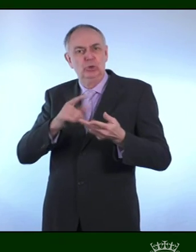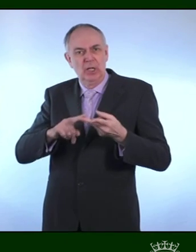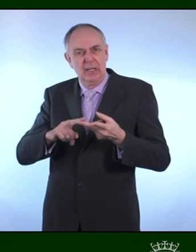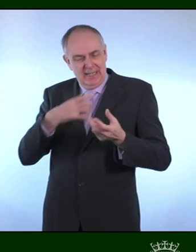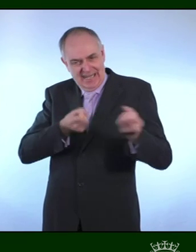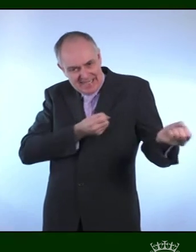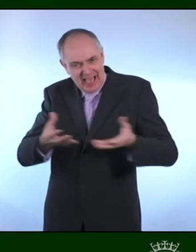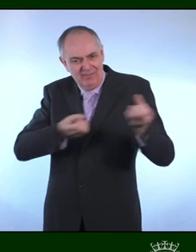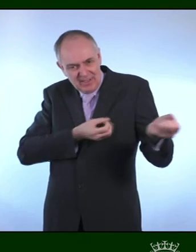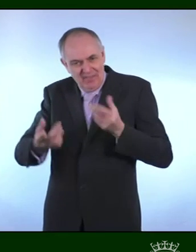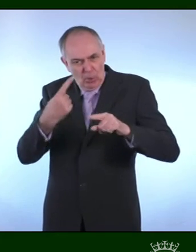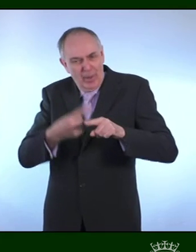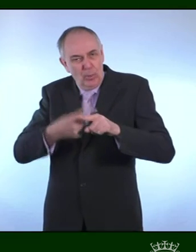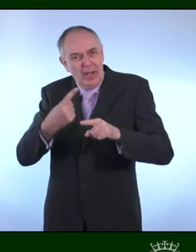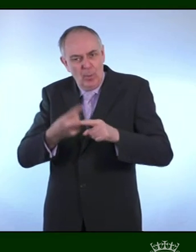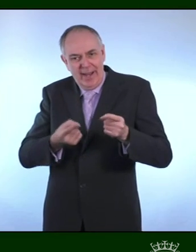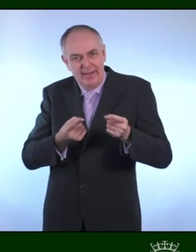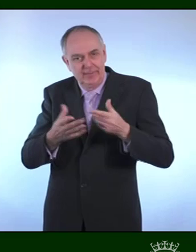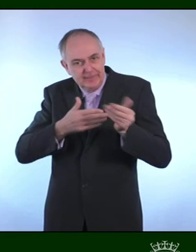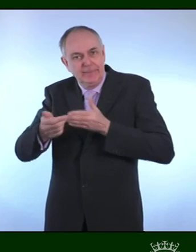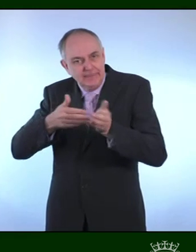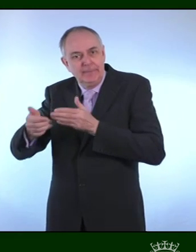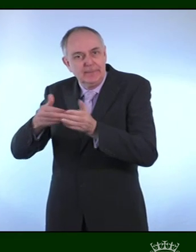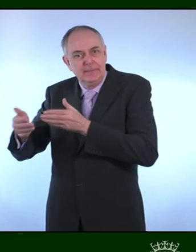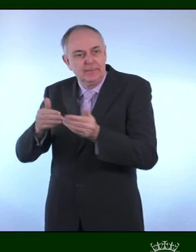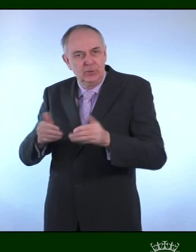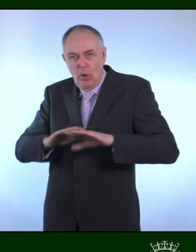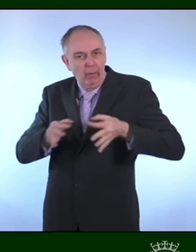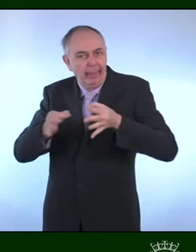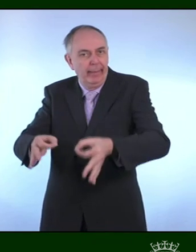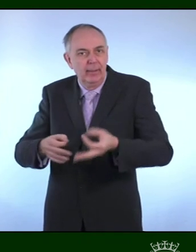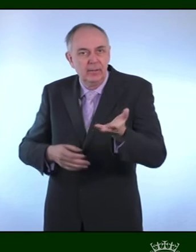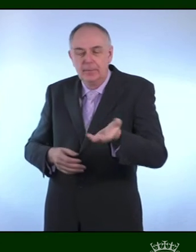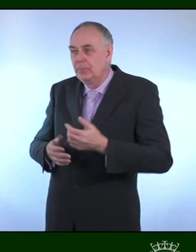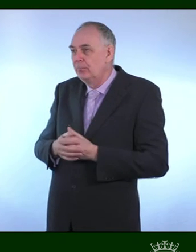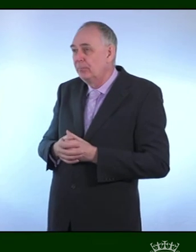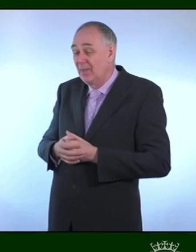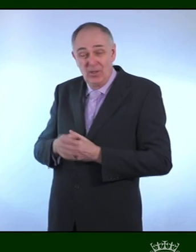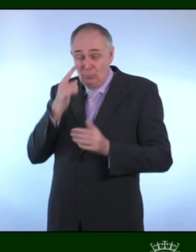This crisis shows us how deeply we depend on each other.